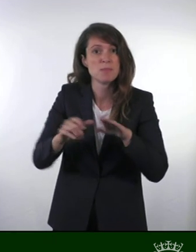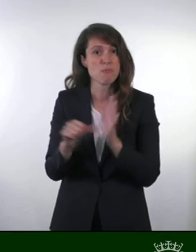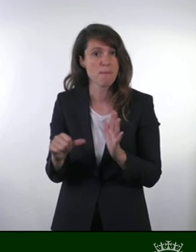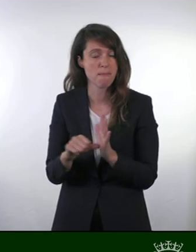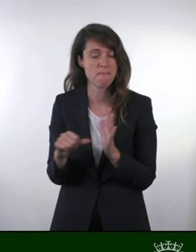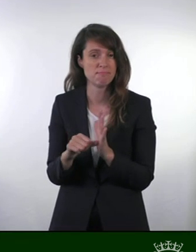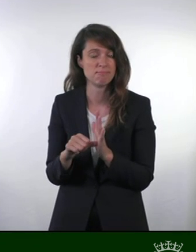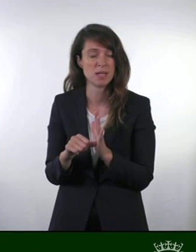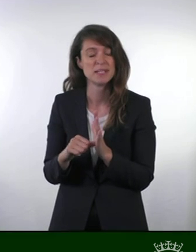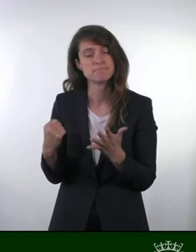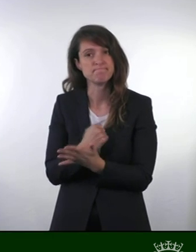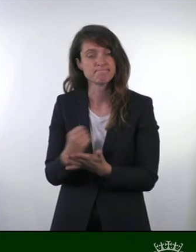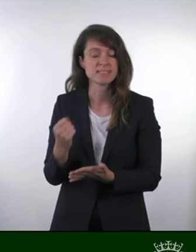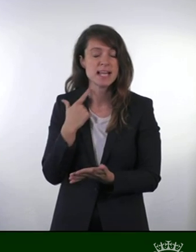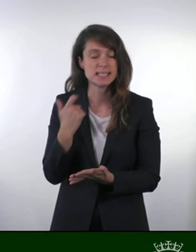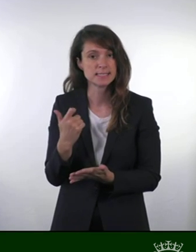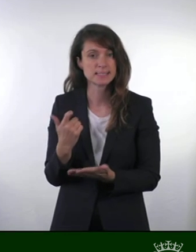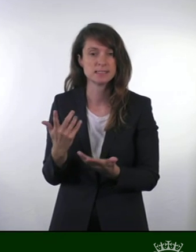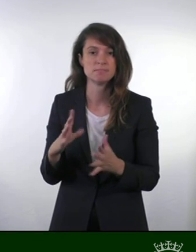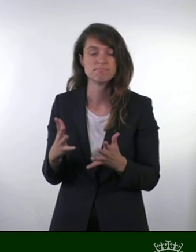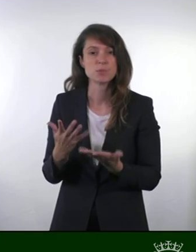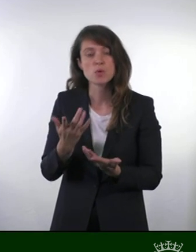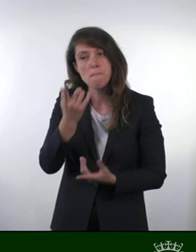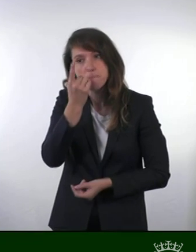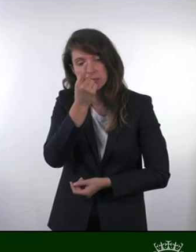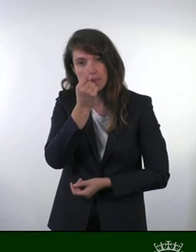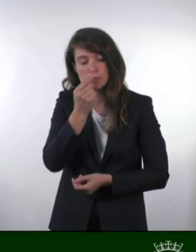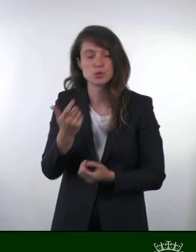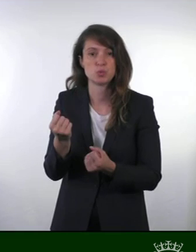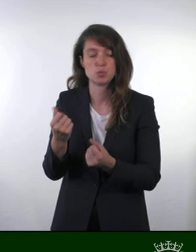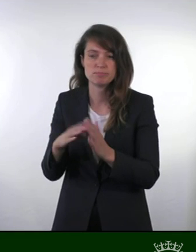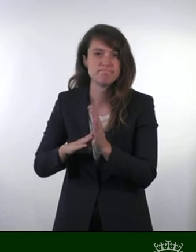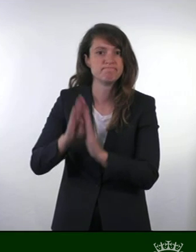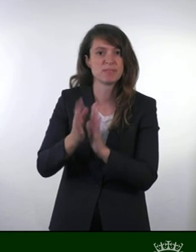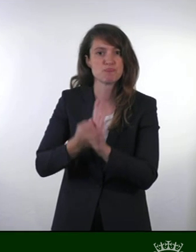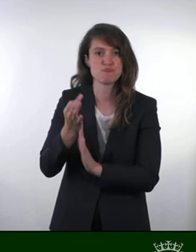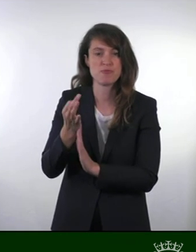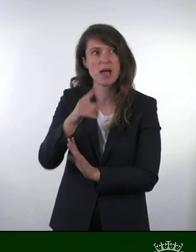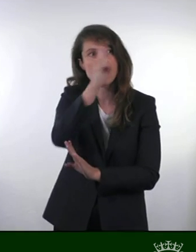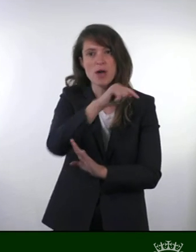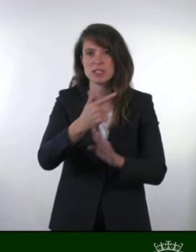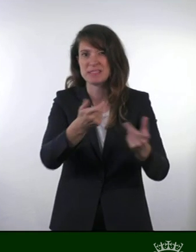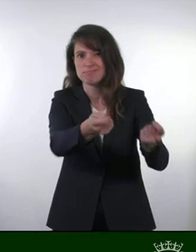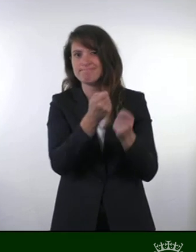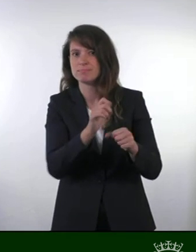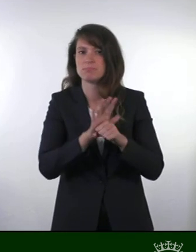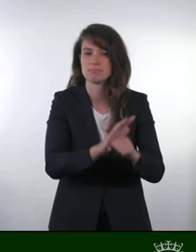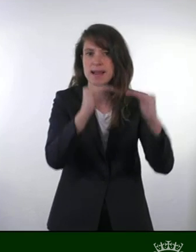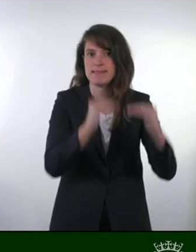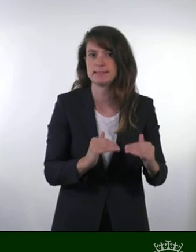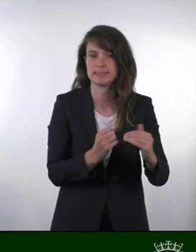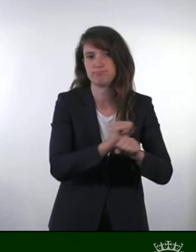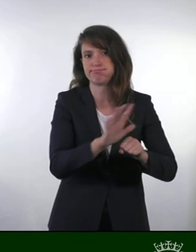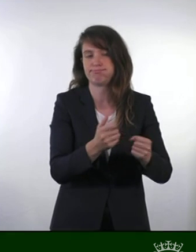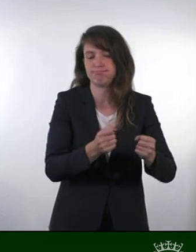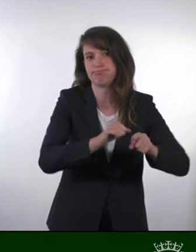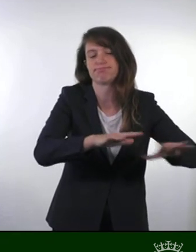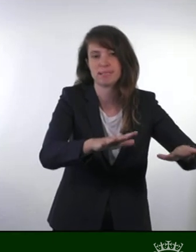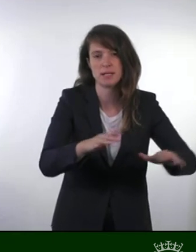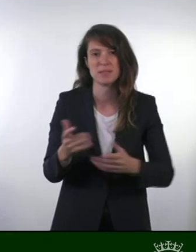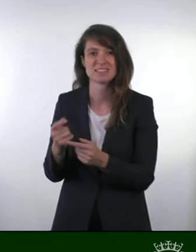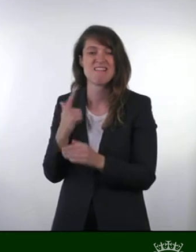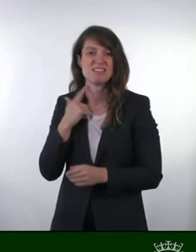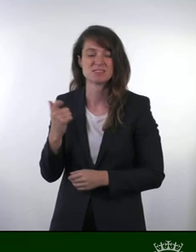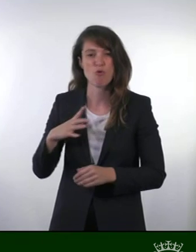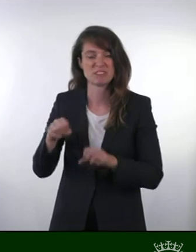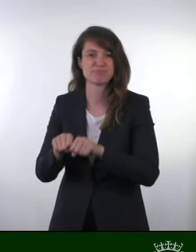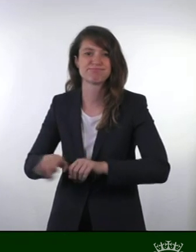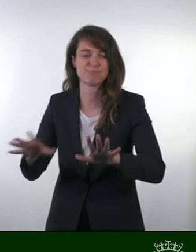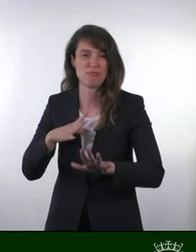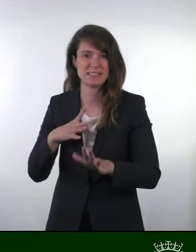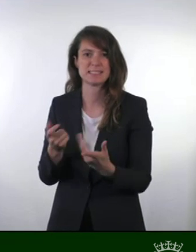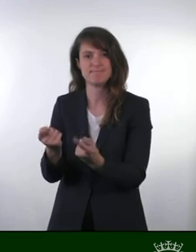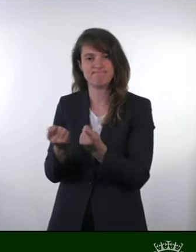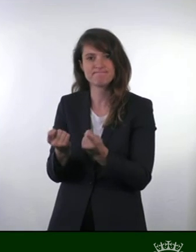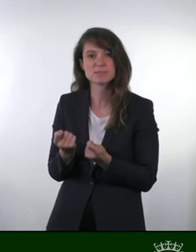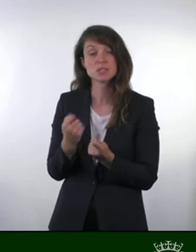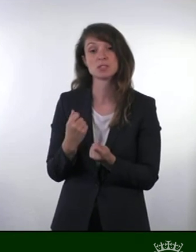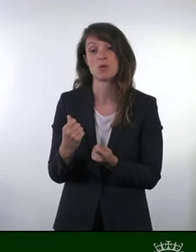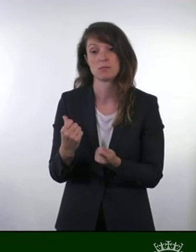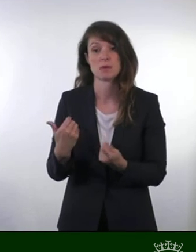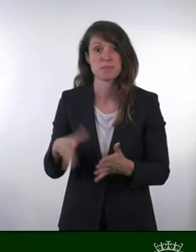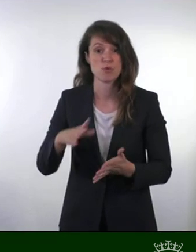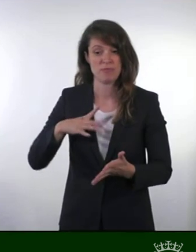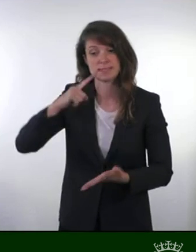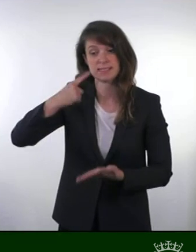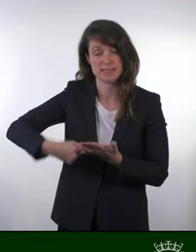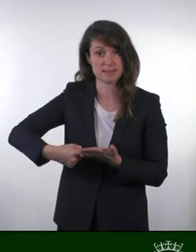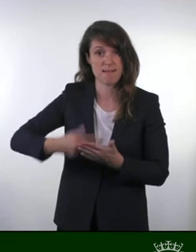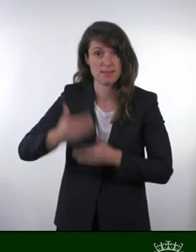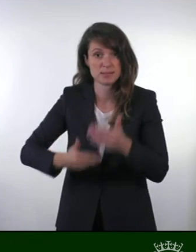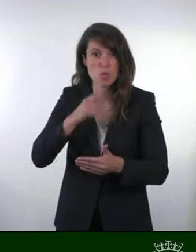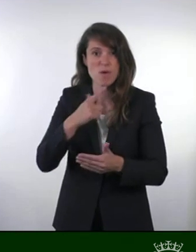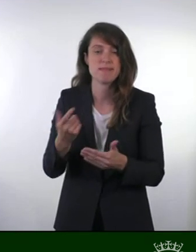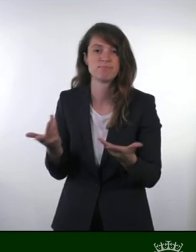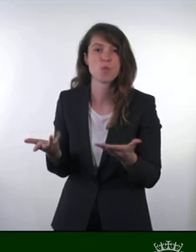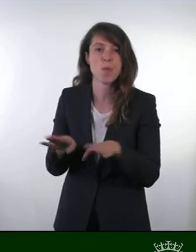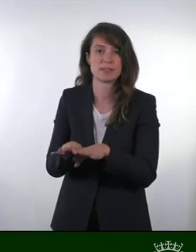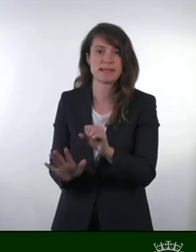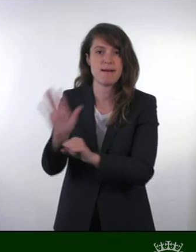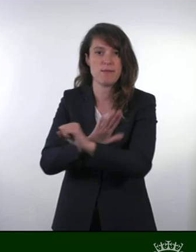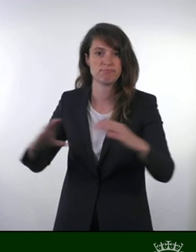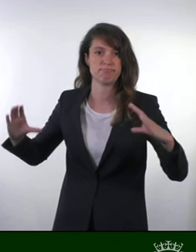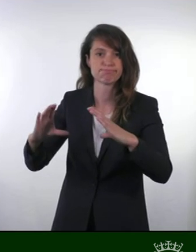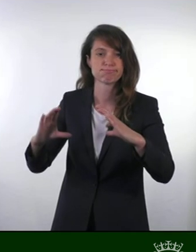Unfortunately, in Leicester, it did not prove possible to get the results that we have seen elsewhere, so on Monday we took the decision, which I hope the right honourable and learned Gentleman approves of, to go into lockdown in Leicester.